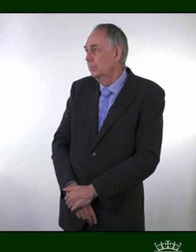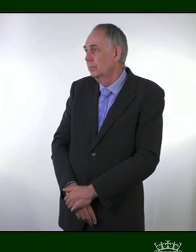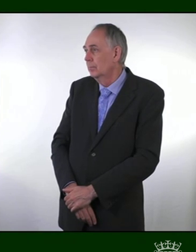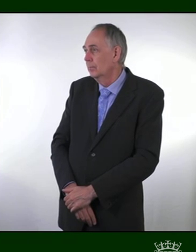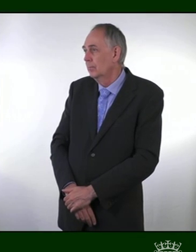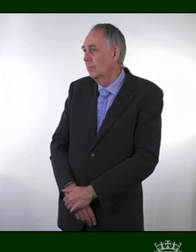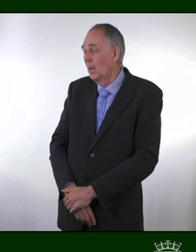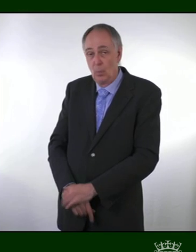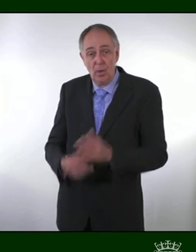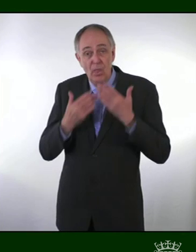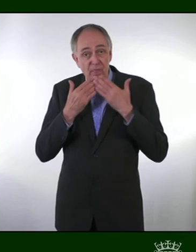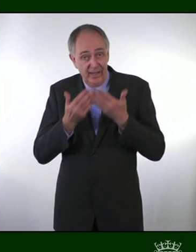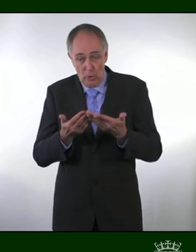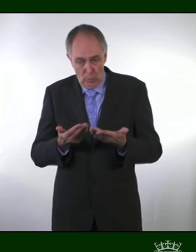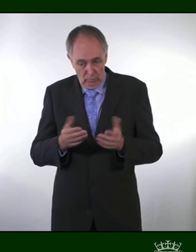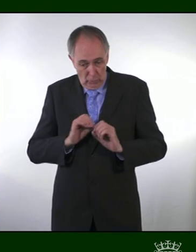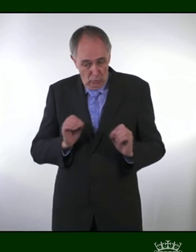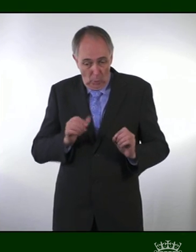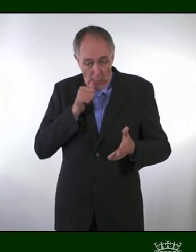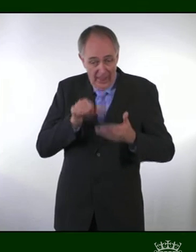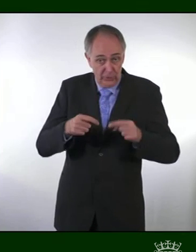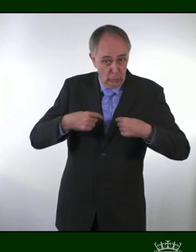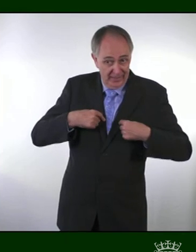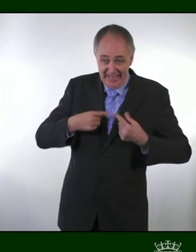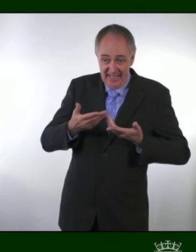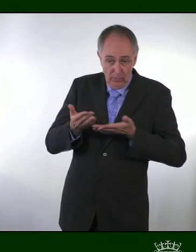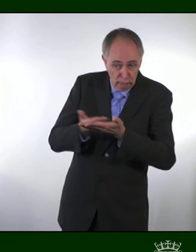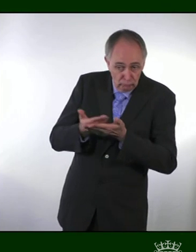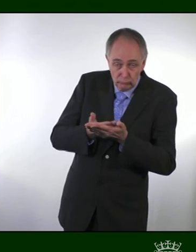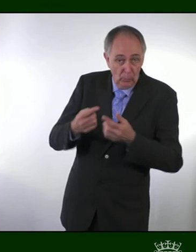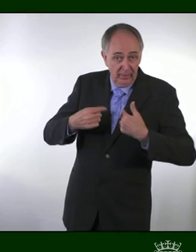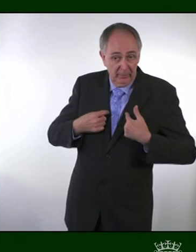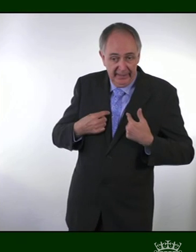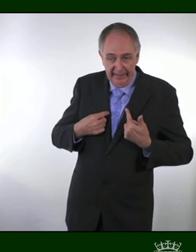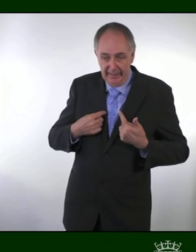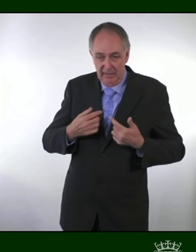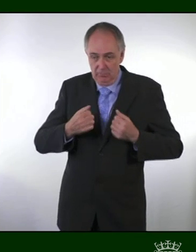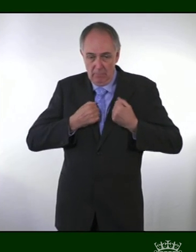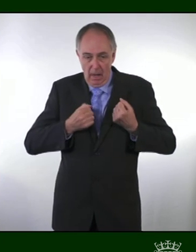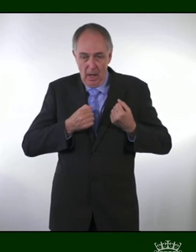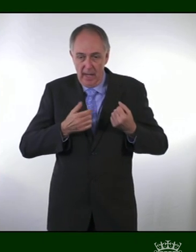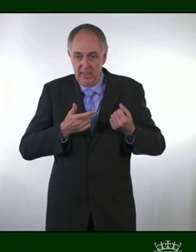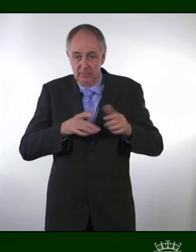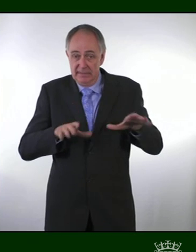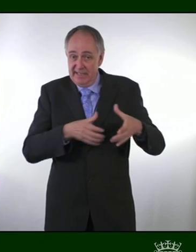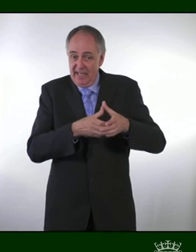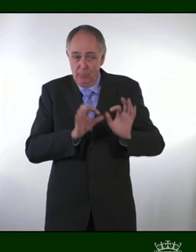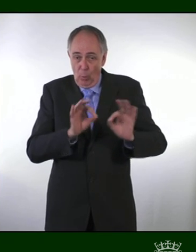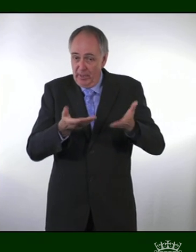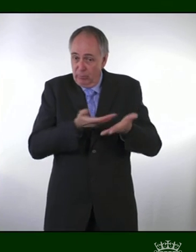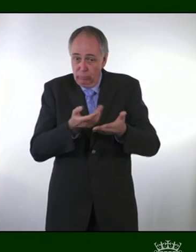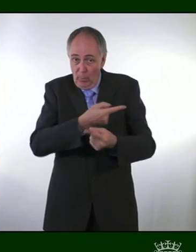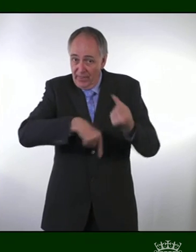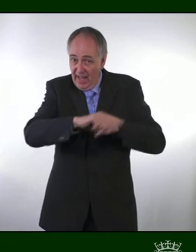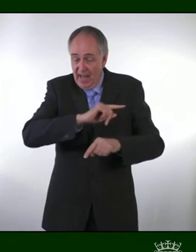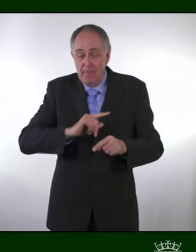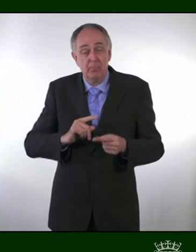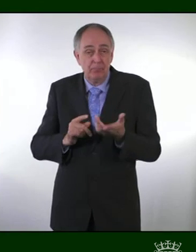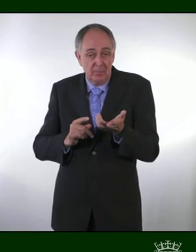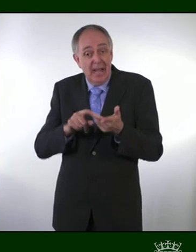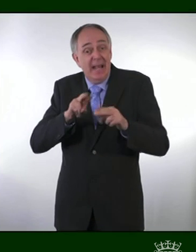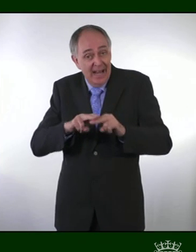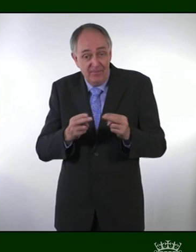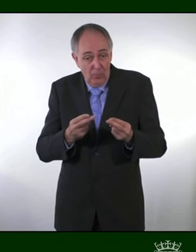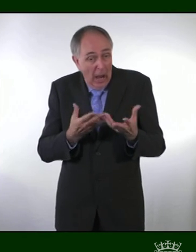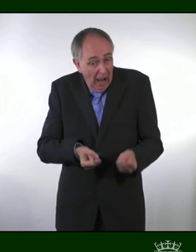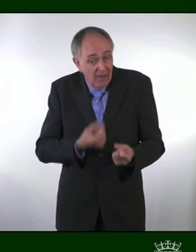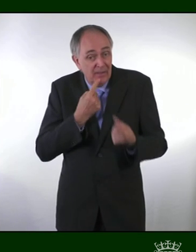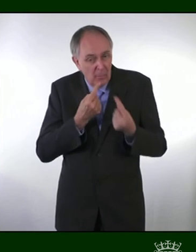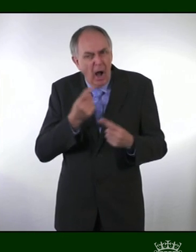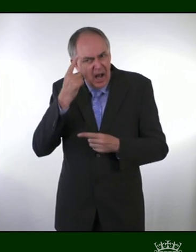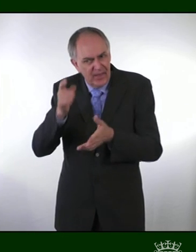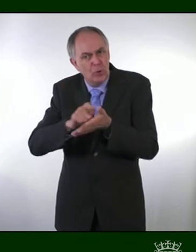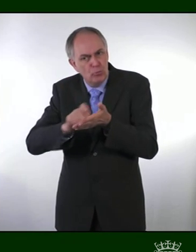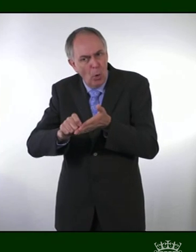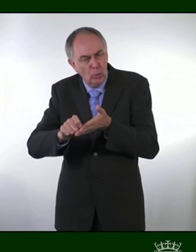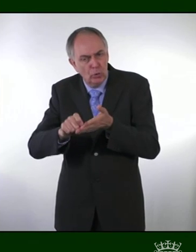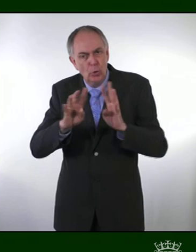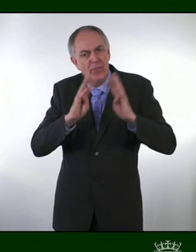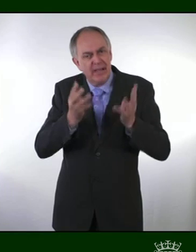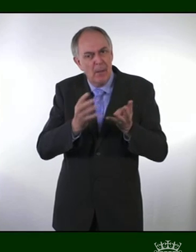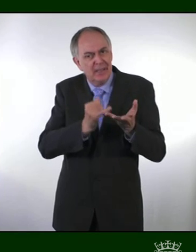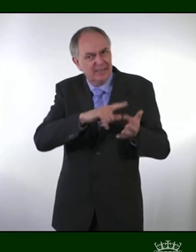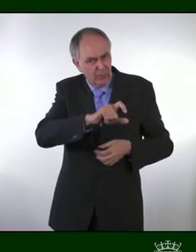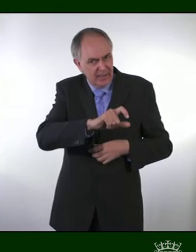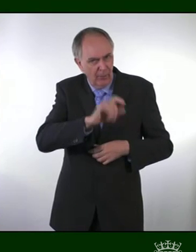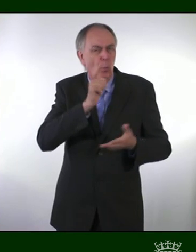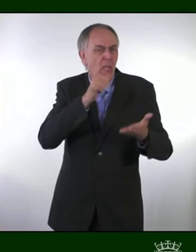I certainly had no correspondence about the matter myself, nor as far as I am aware did any of my officials, but if there is anything to be said, I think the honourable Gentleman has written to the Cabinet Secretary, and I know that he will be writing back.